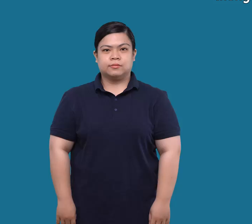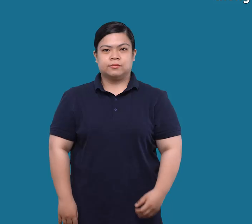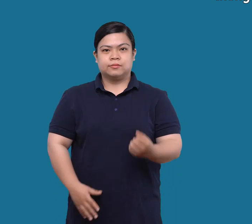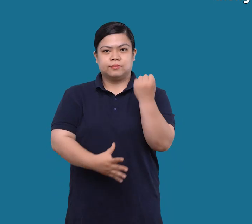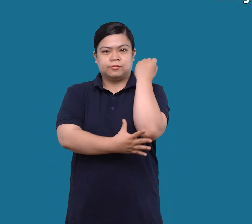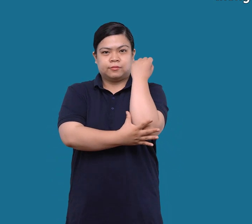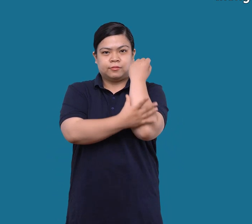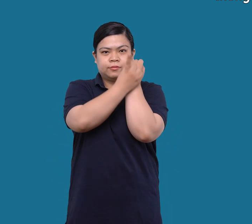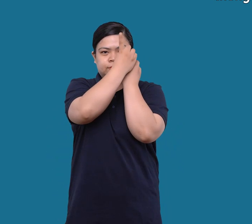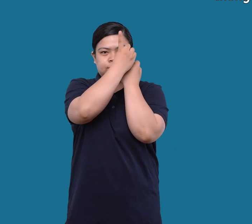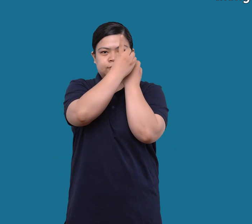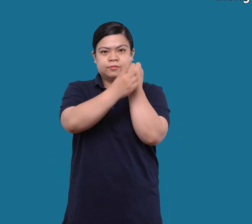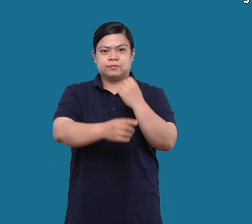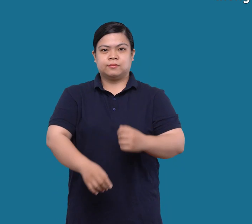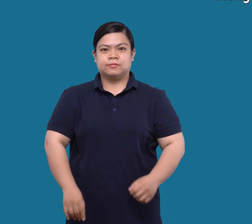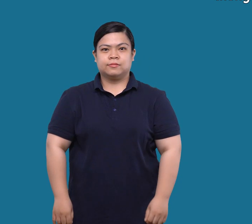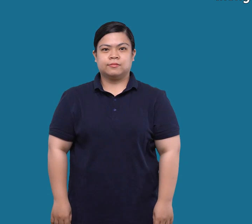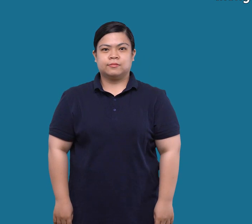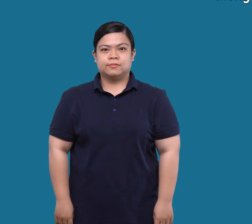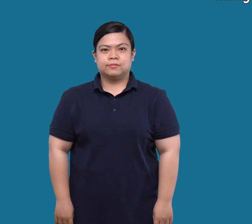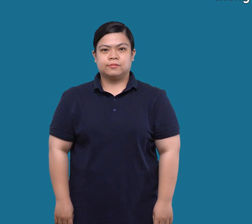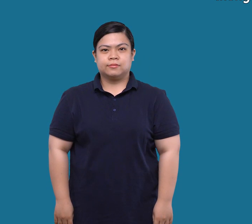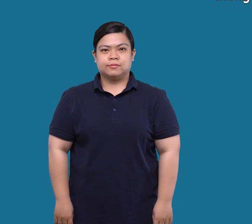thống nhất đất nước